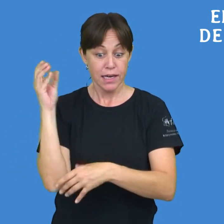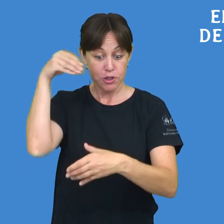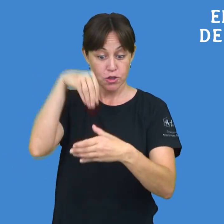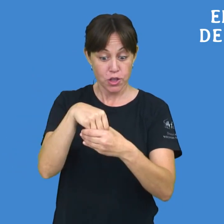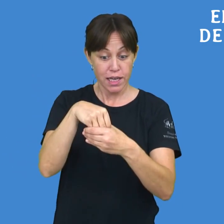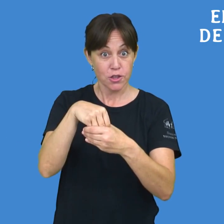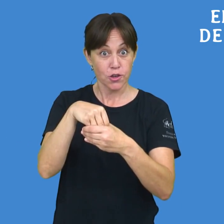dentro